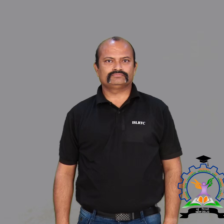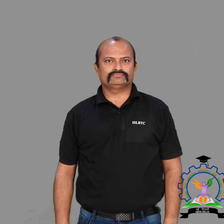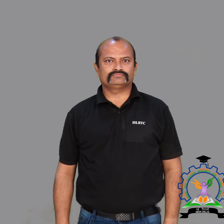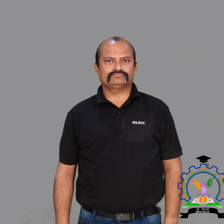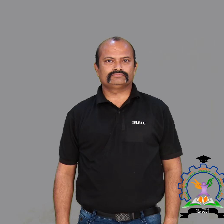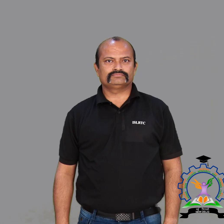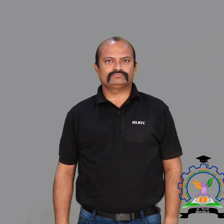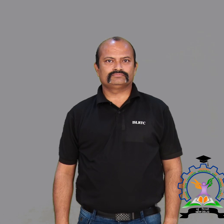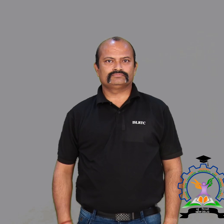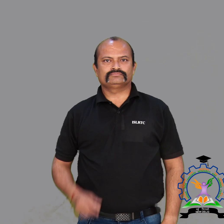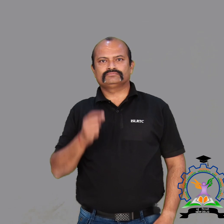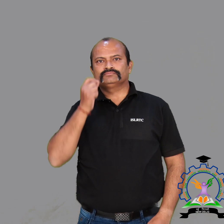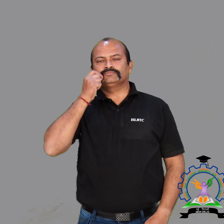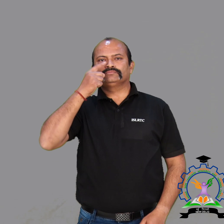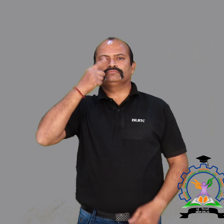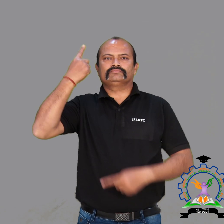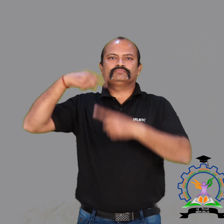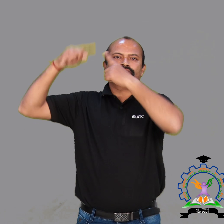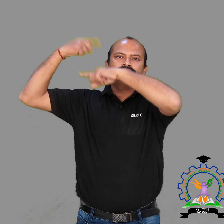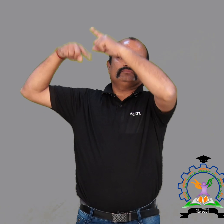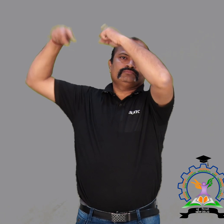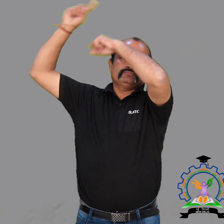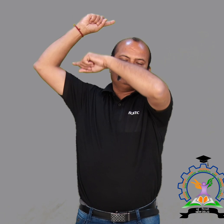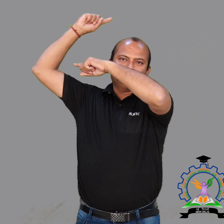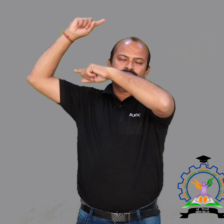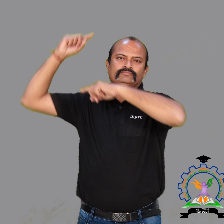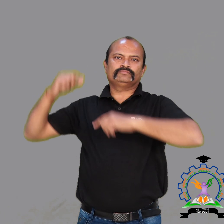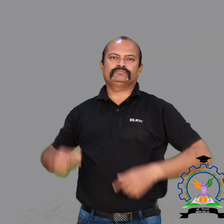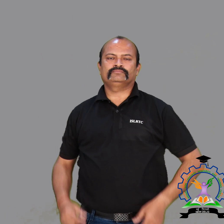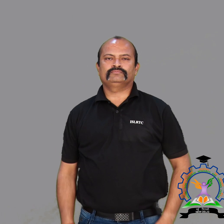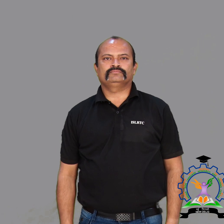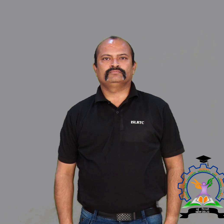Ancestor